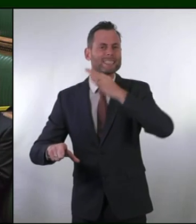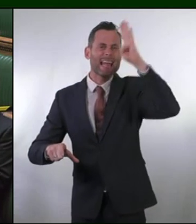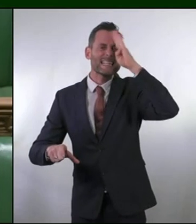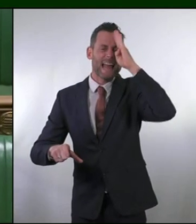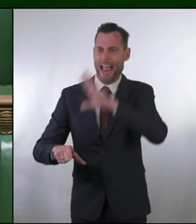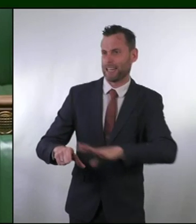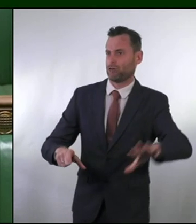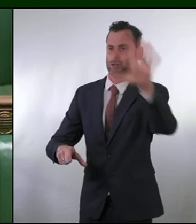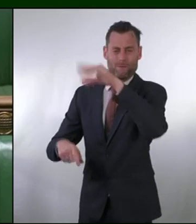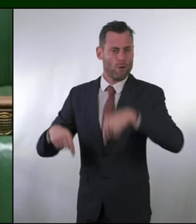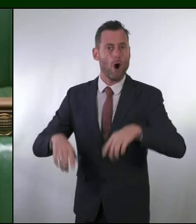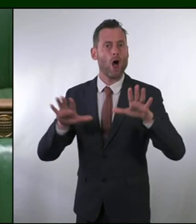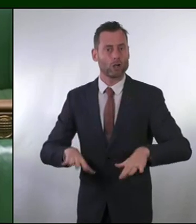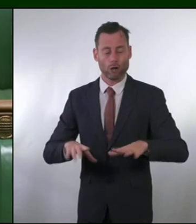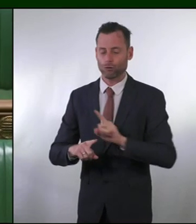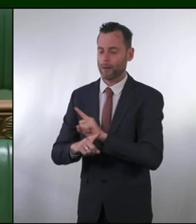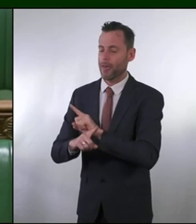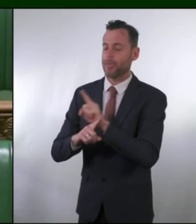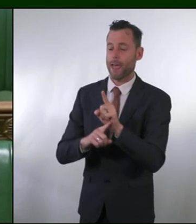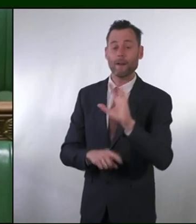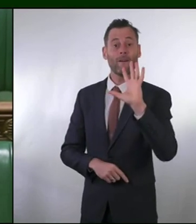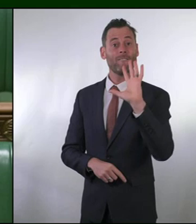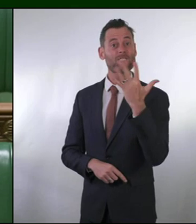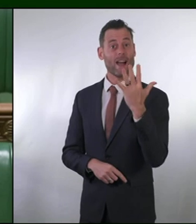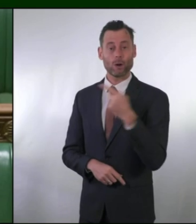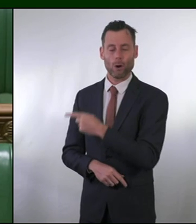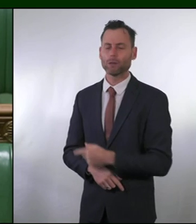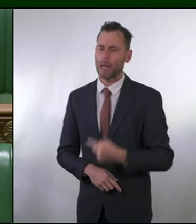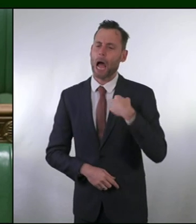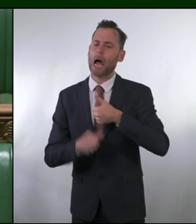Let us go back to the approach that the right hon.